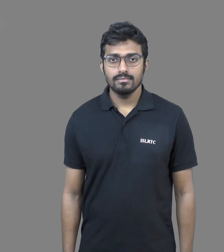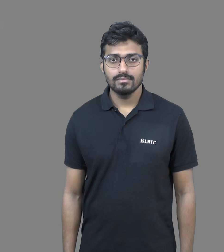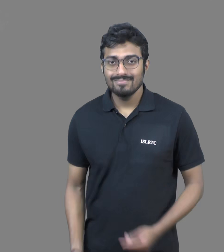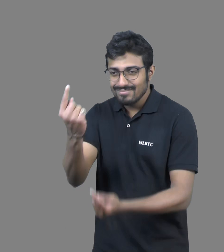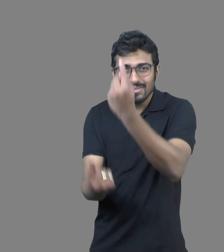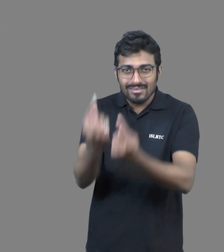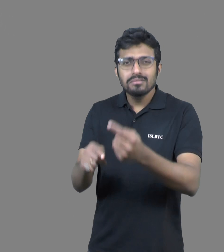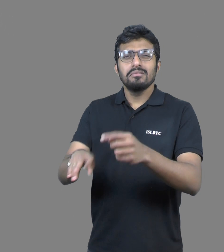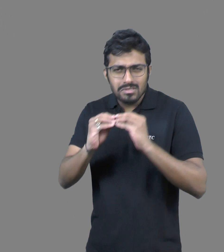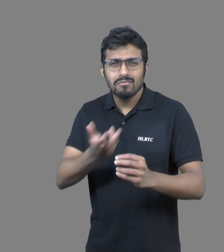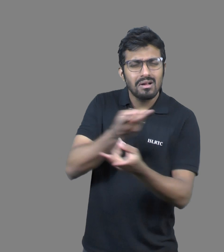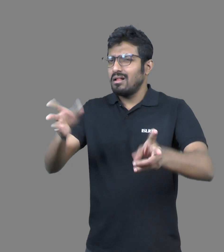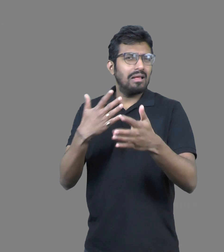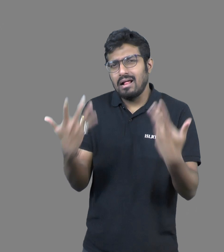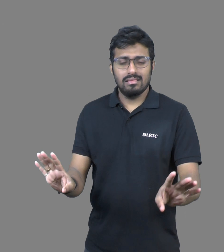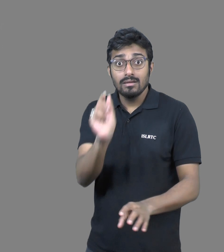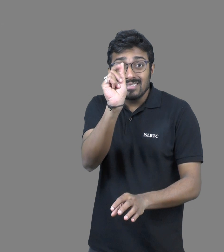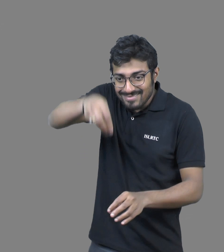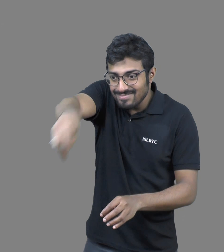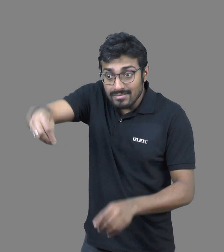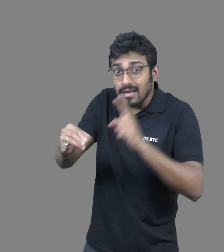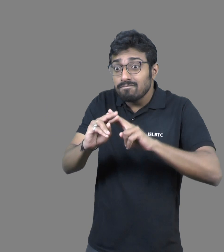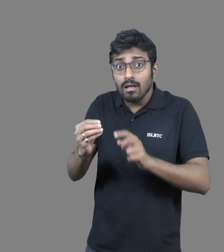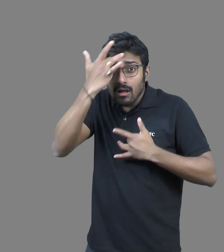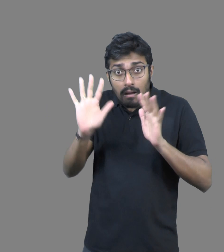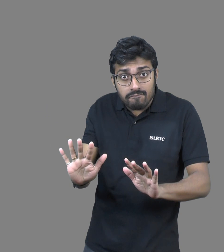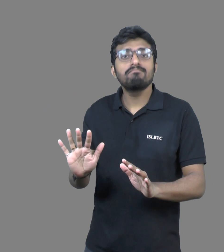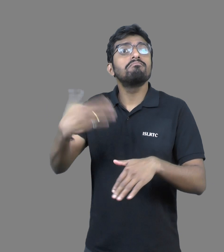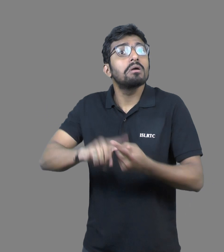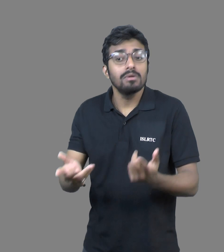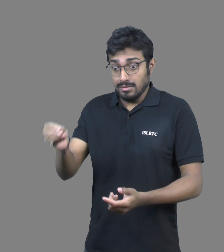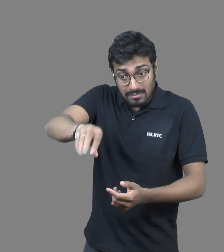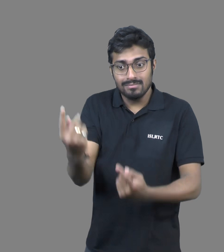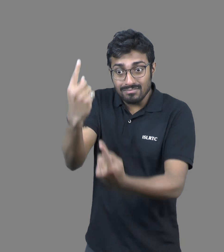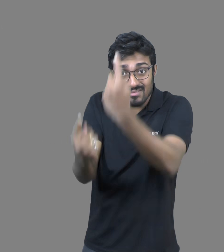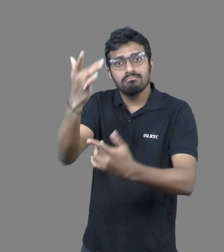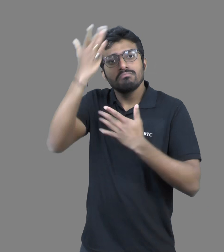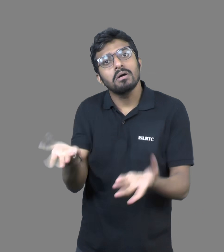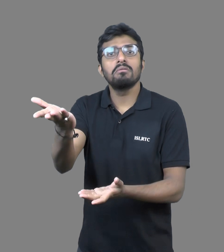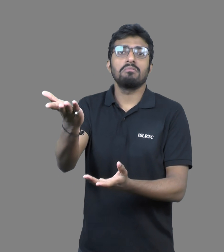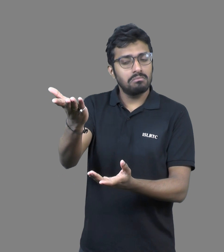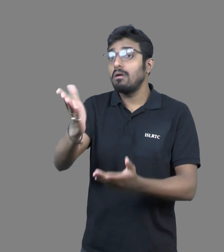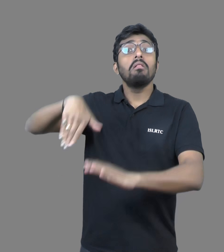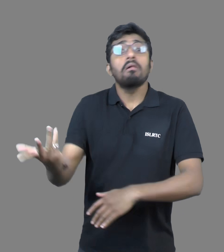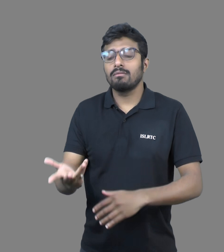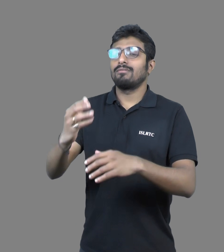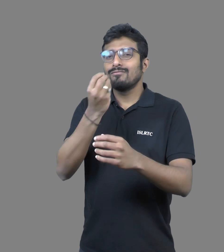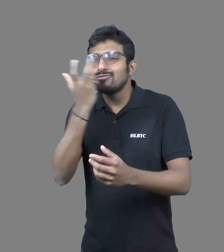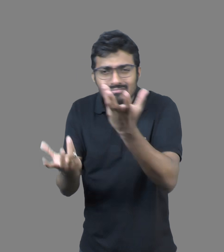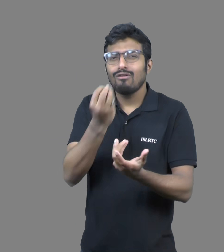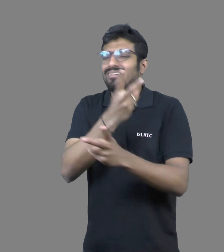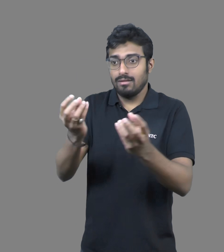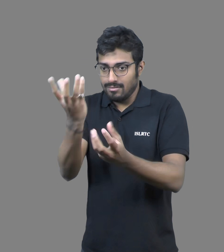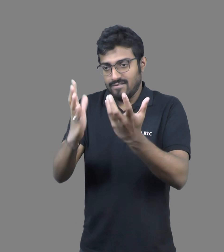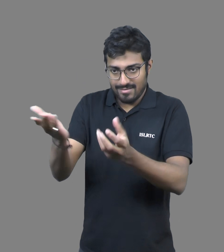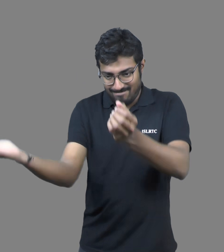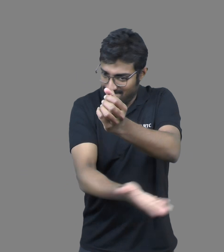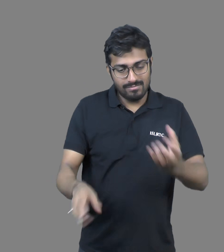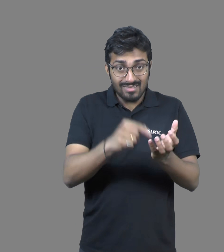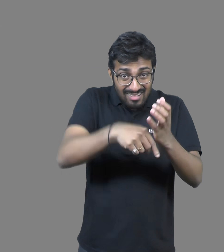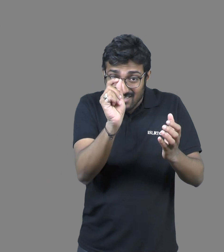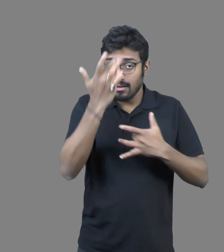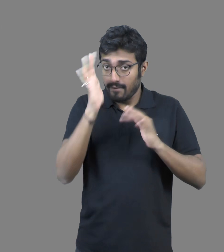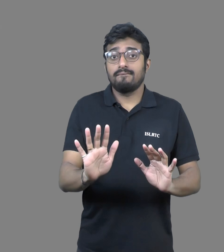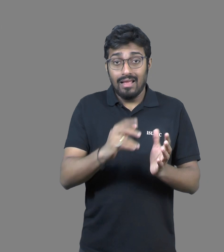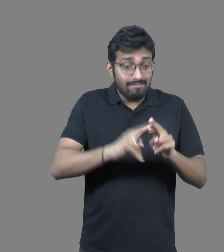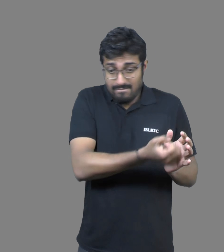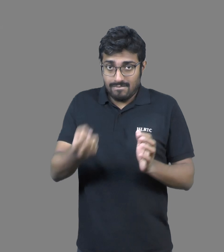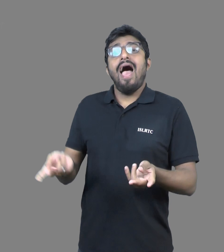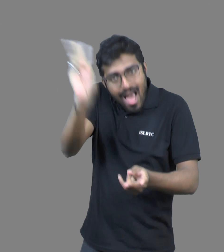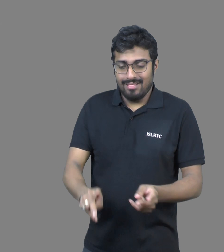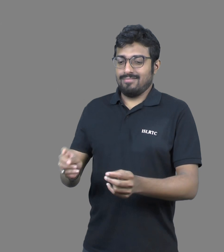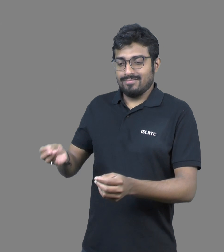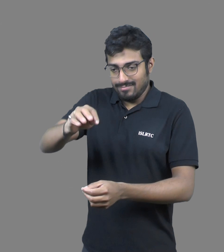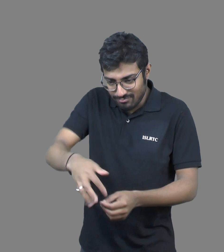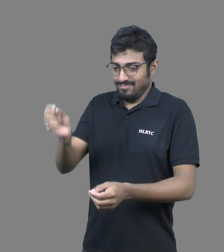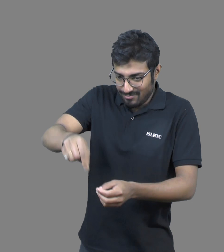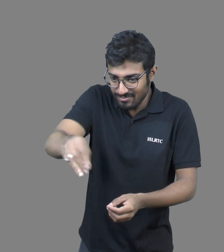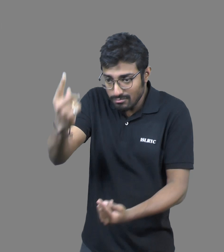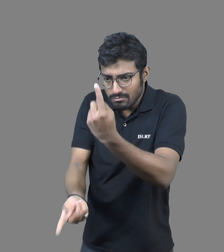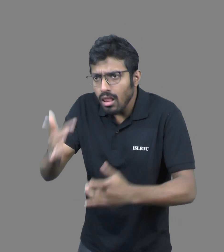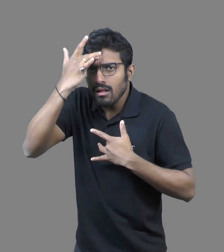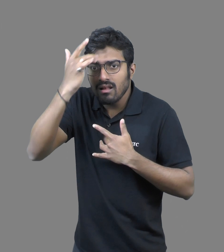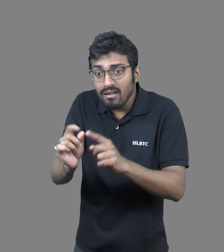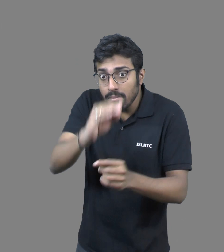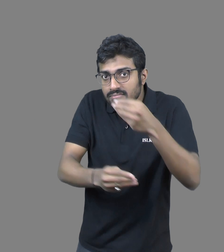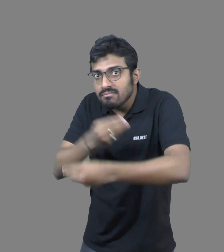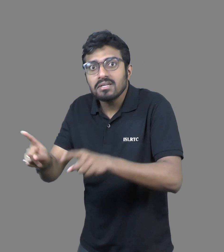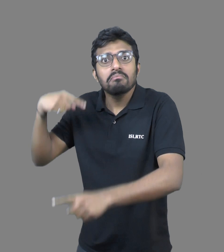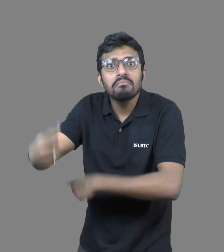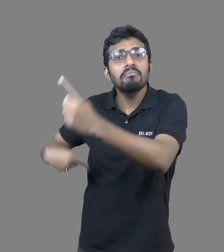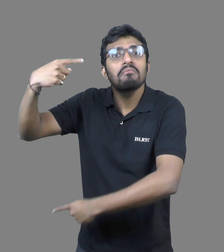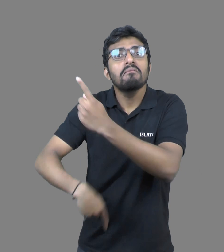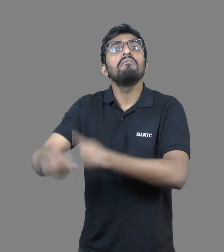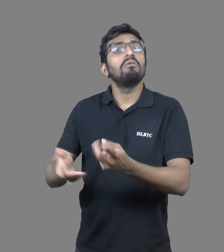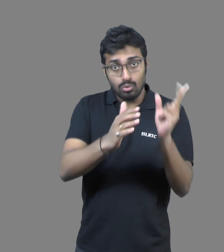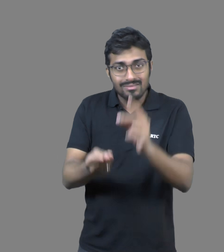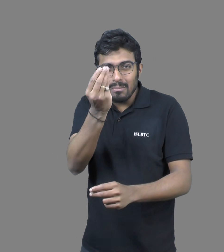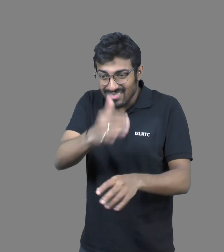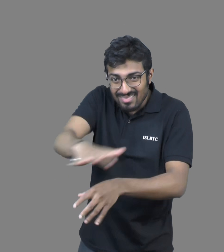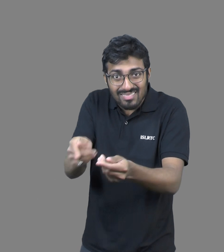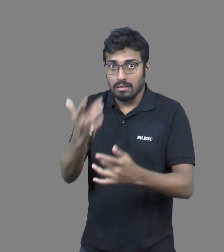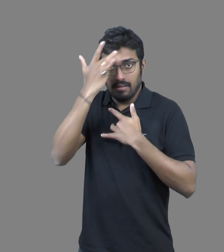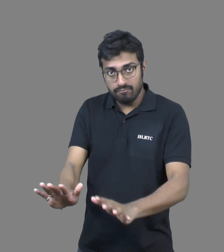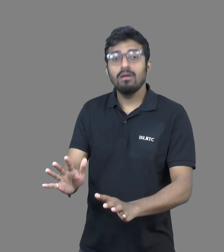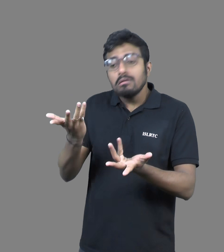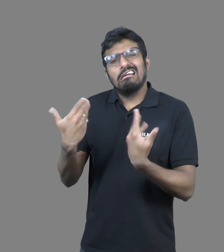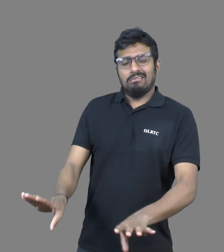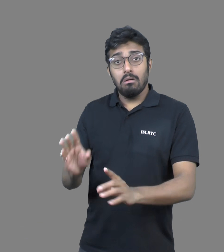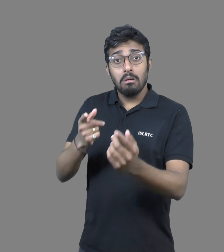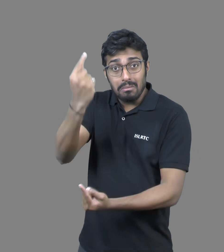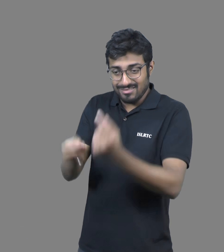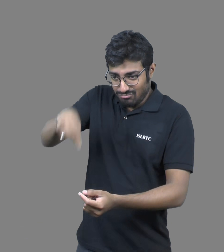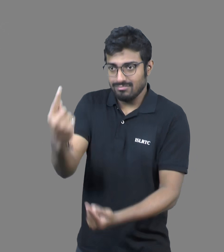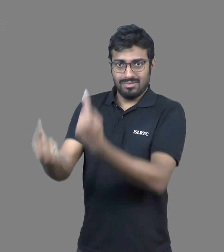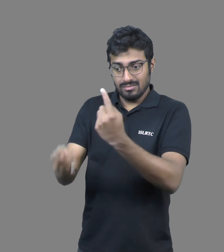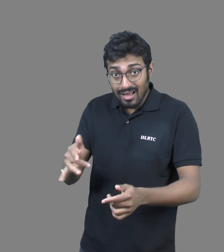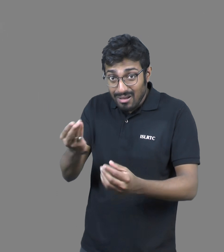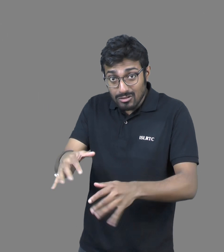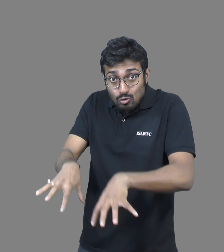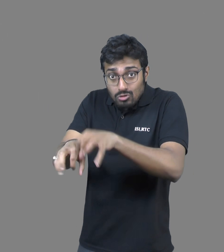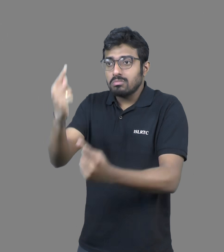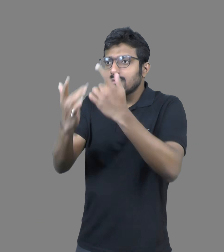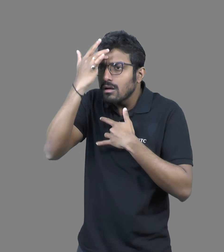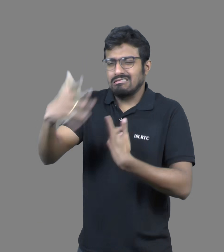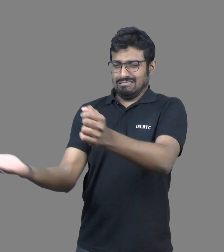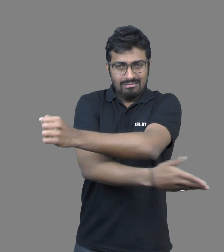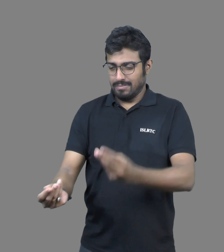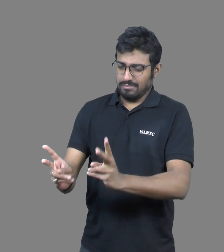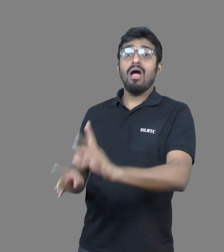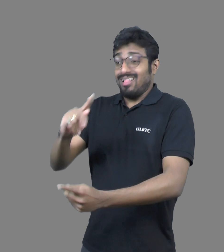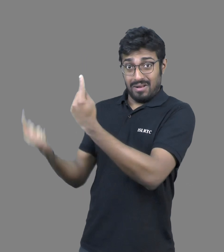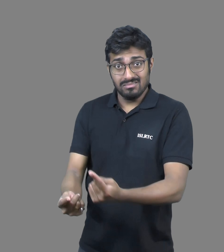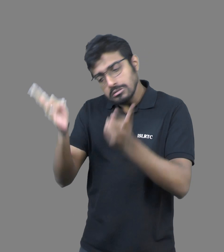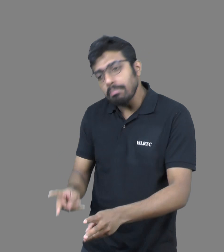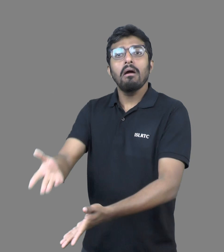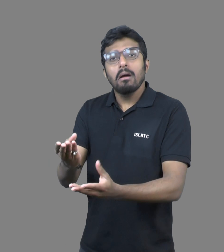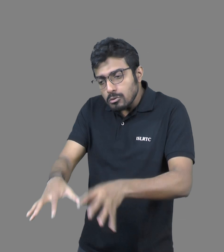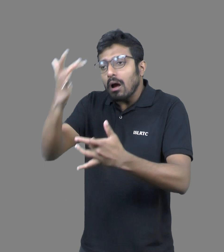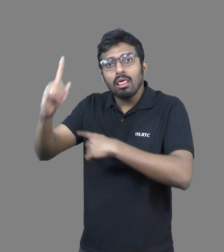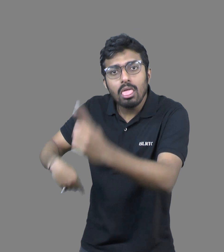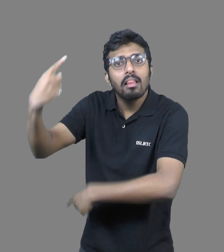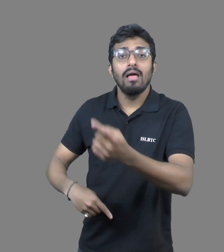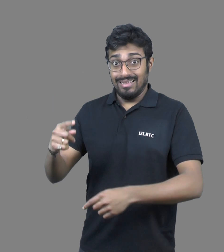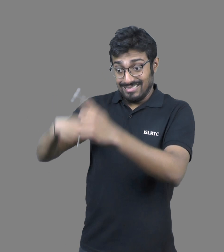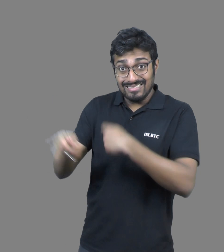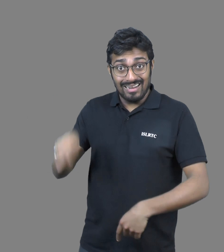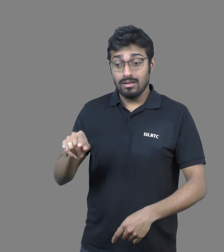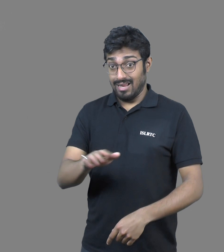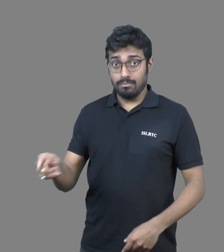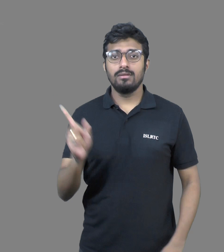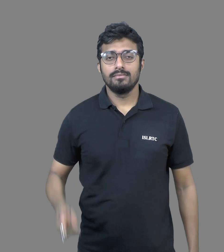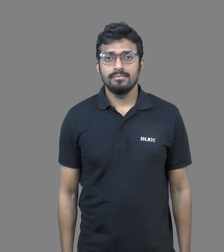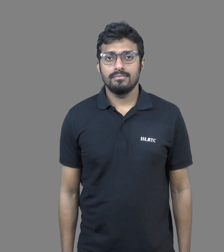Disease Cycle of Plant